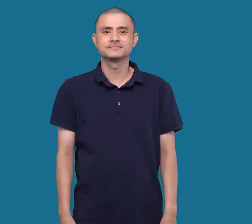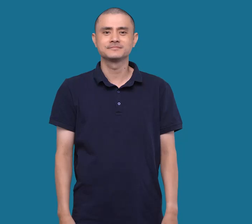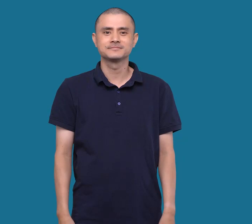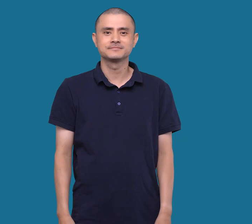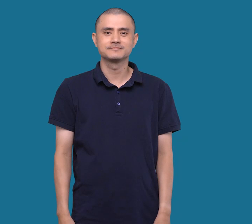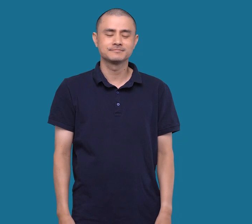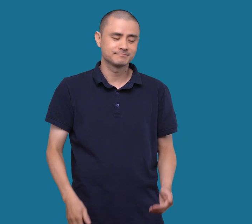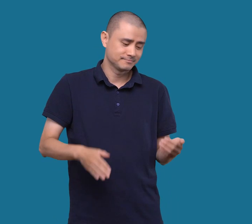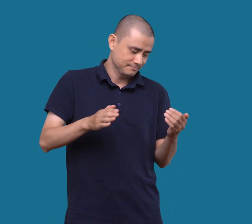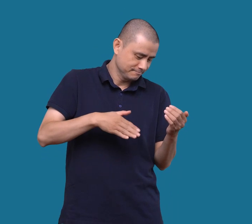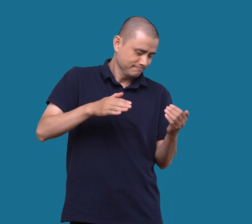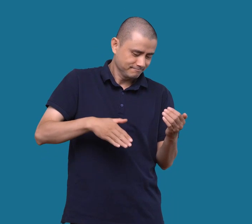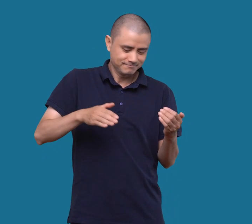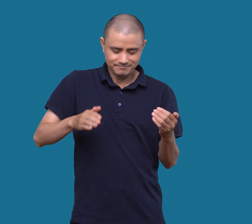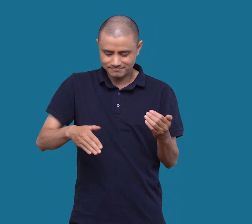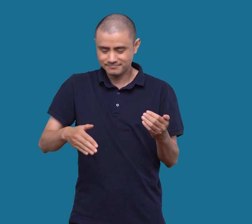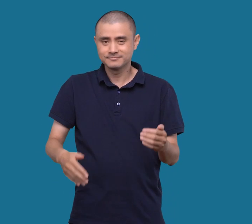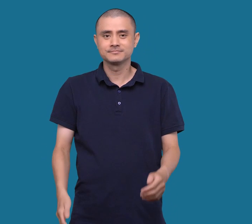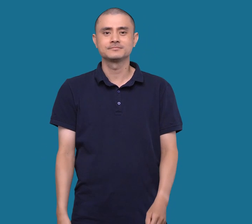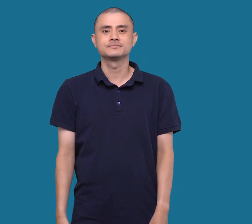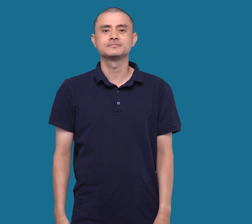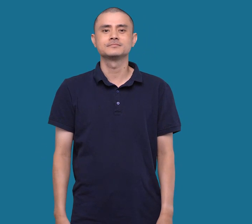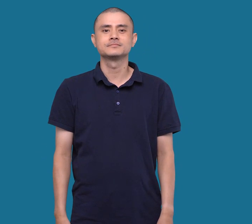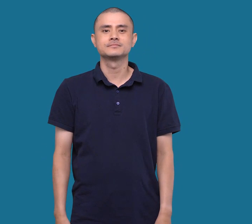vỗ về